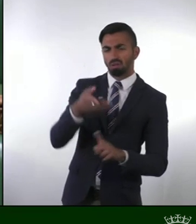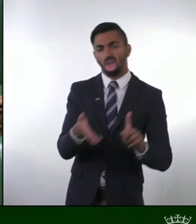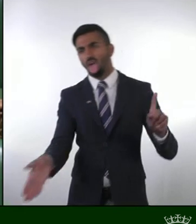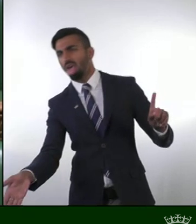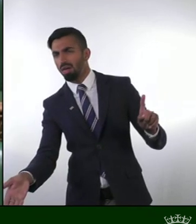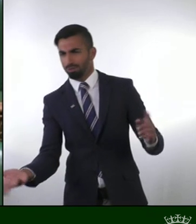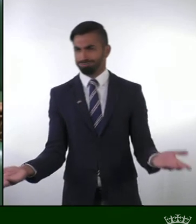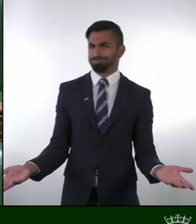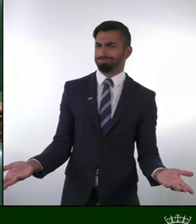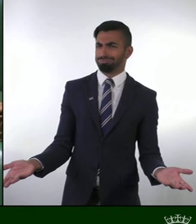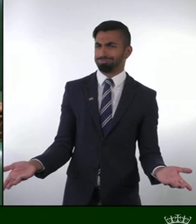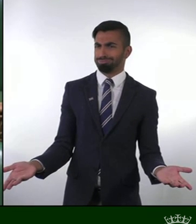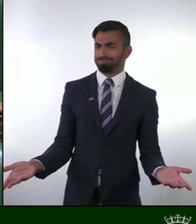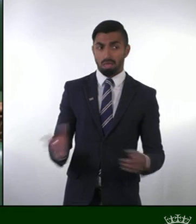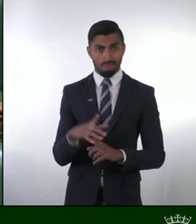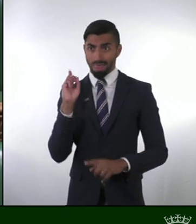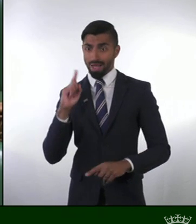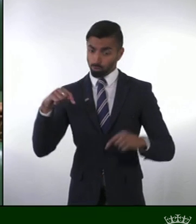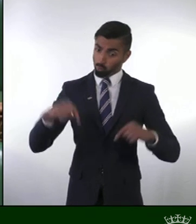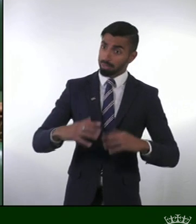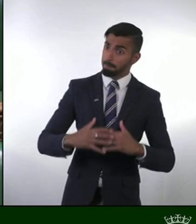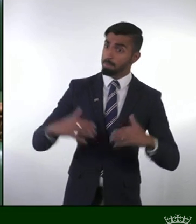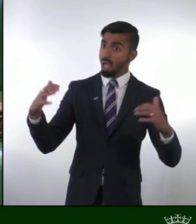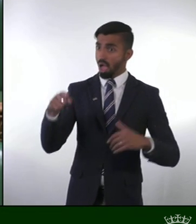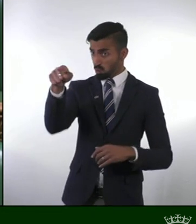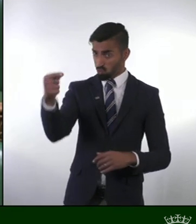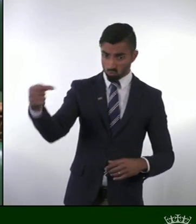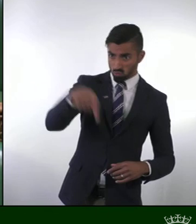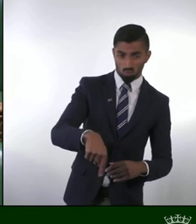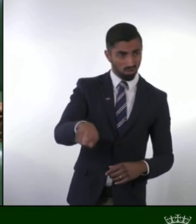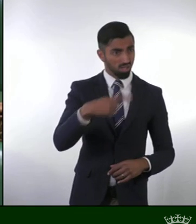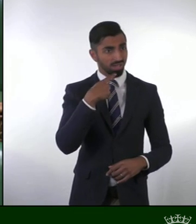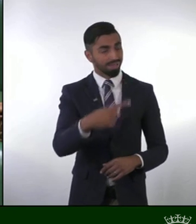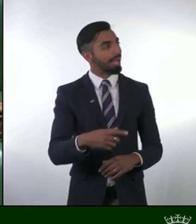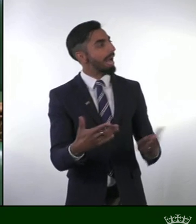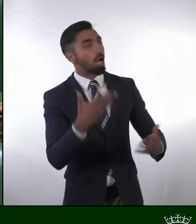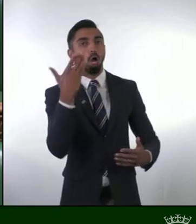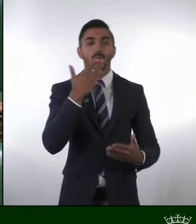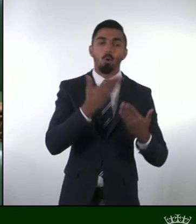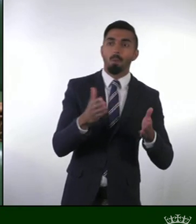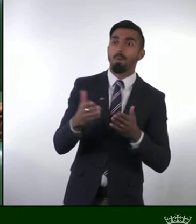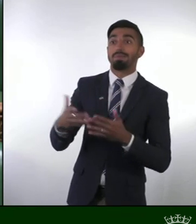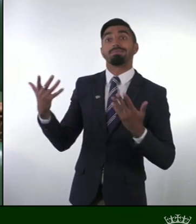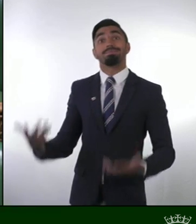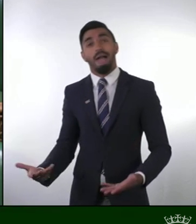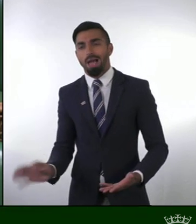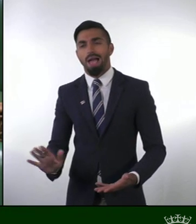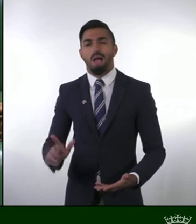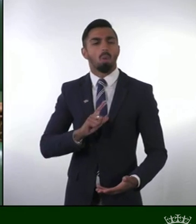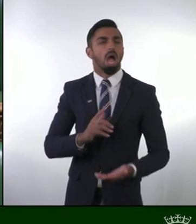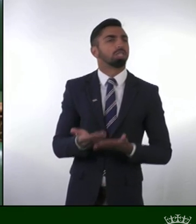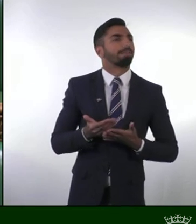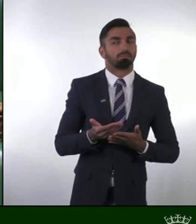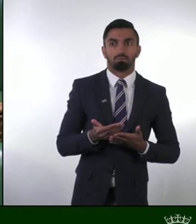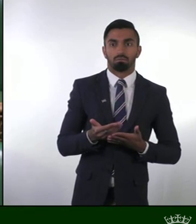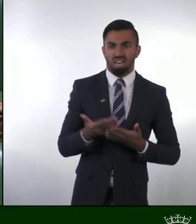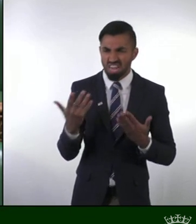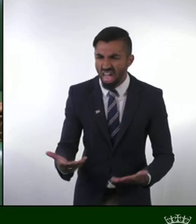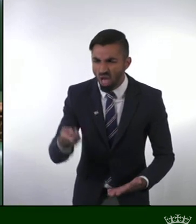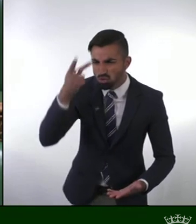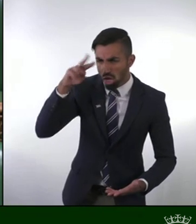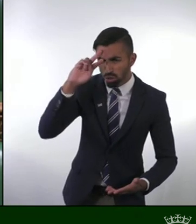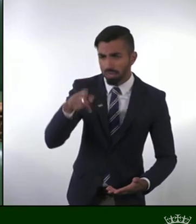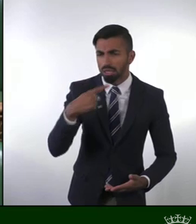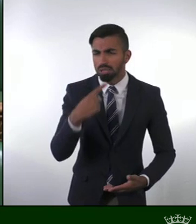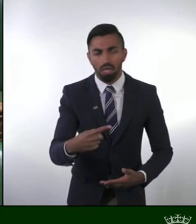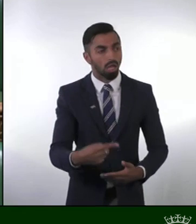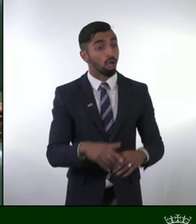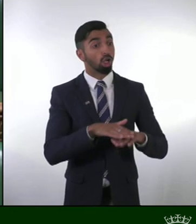Last week— Last week he was telling the House that it was not yet safe for kids to go back to school; this week he is saying that not enough kids are going back to school.